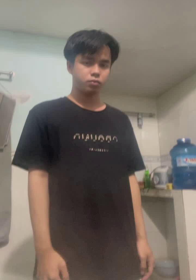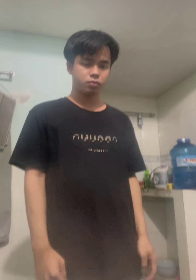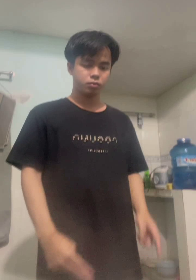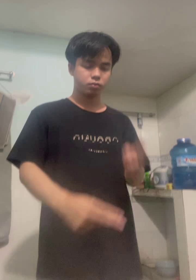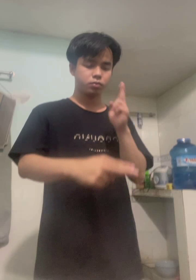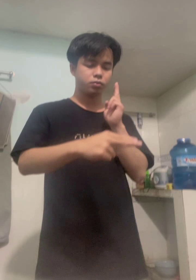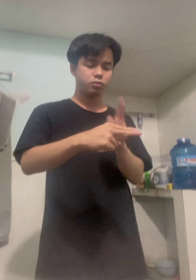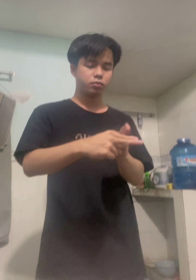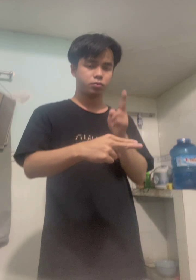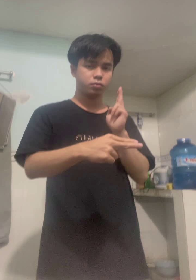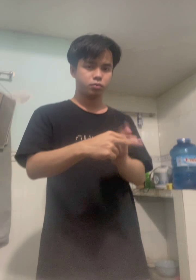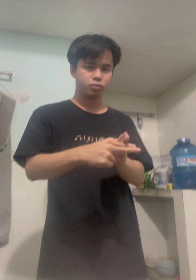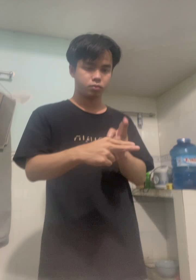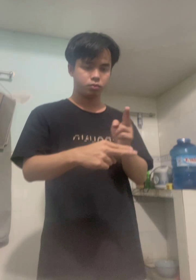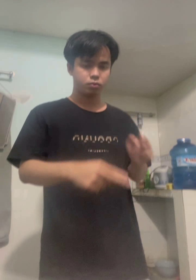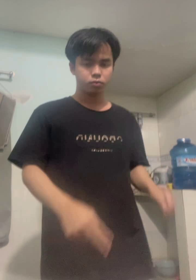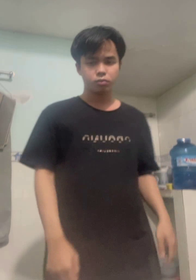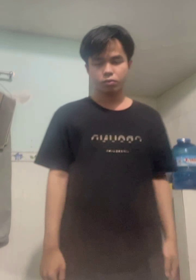yeu cau